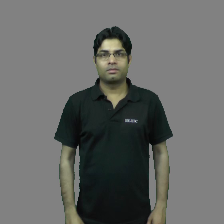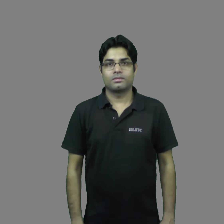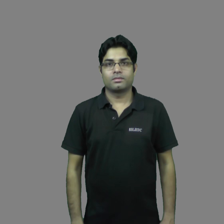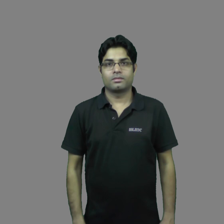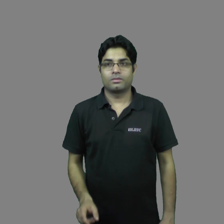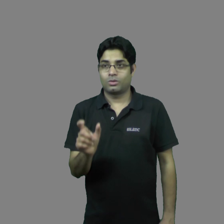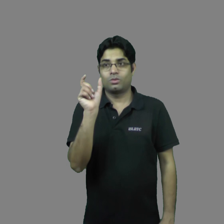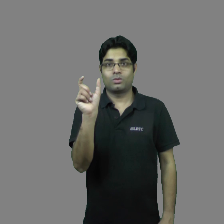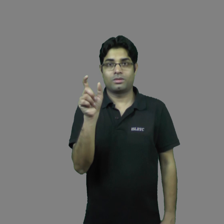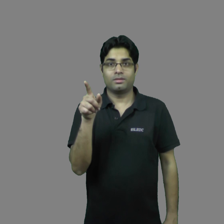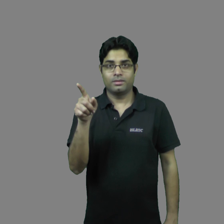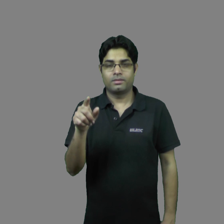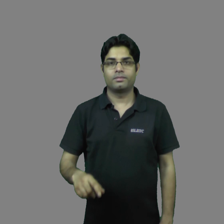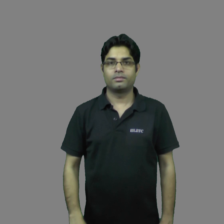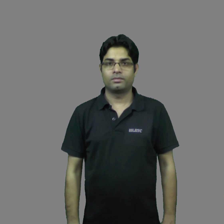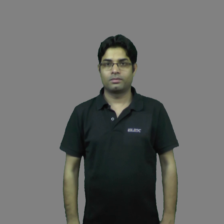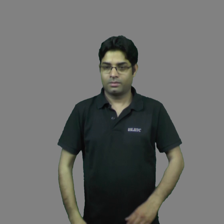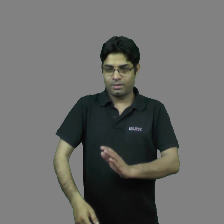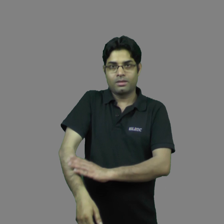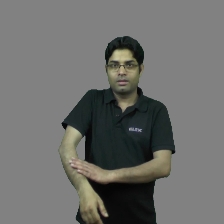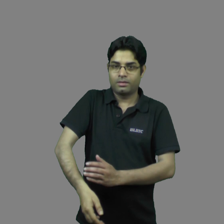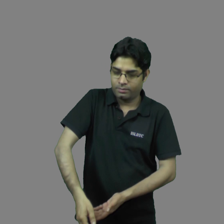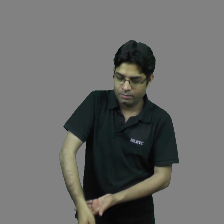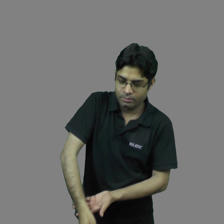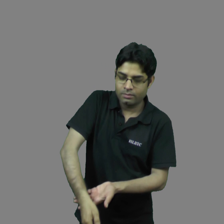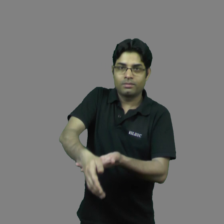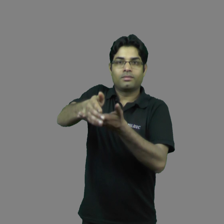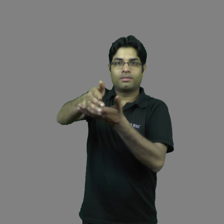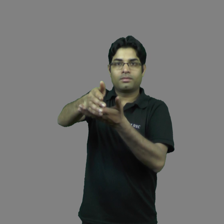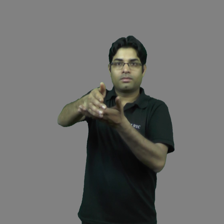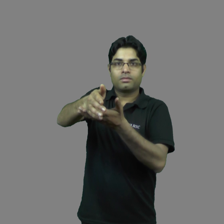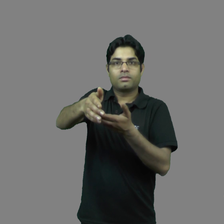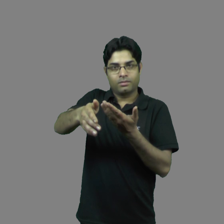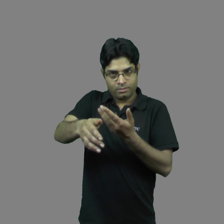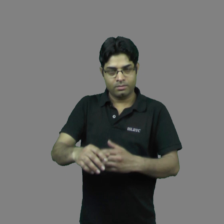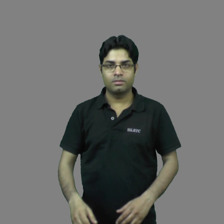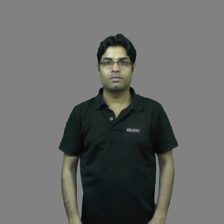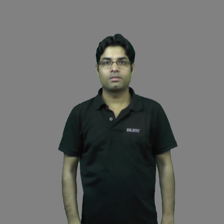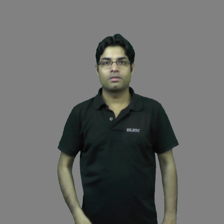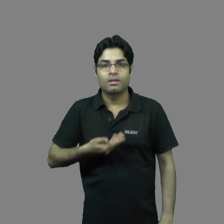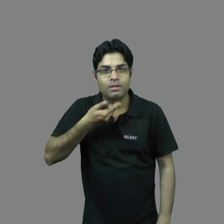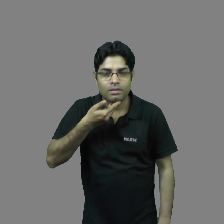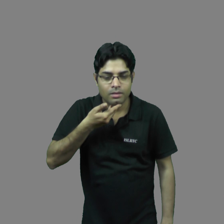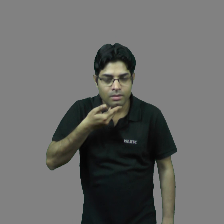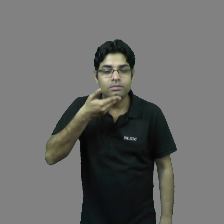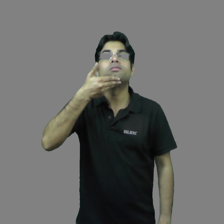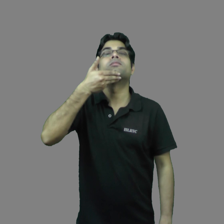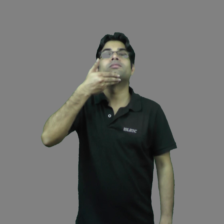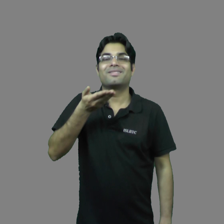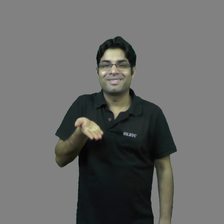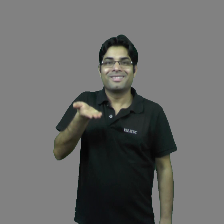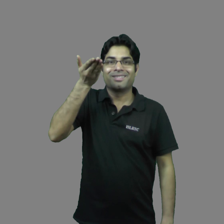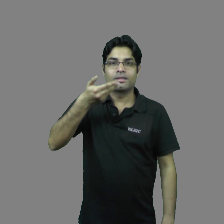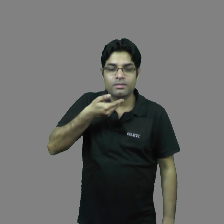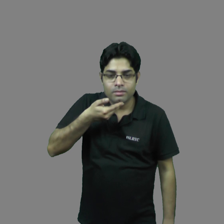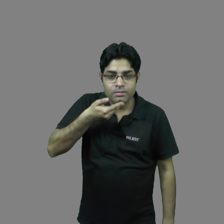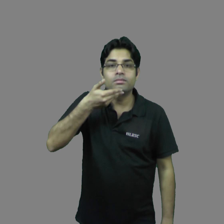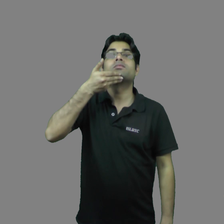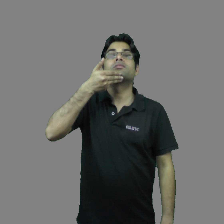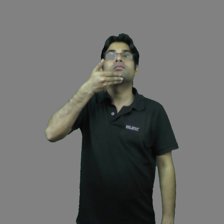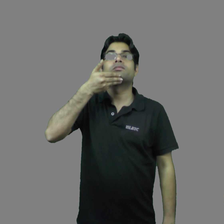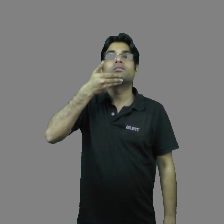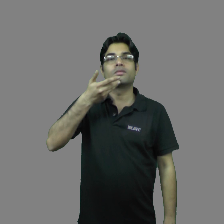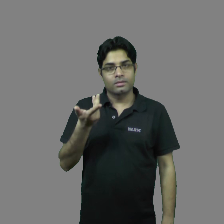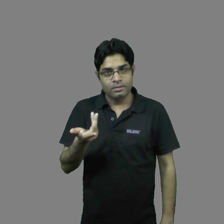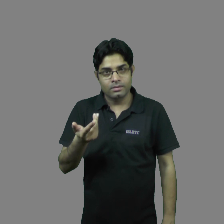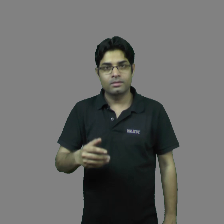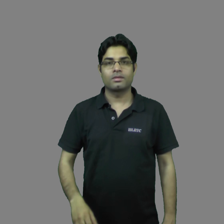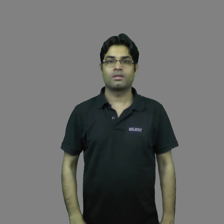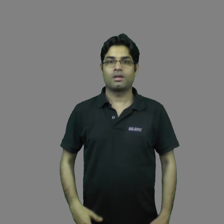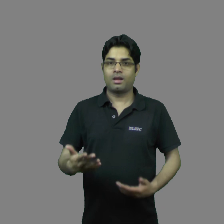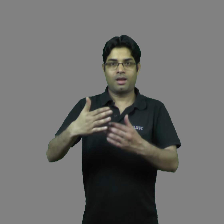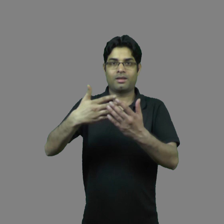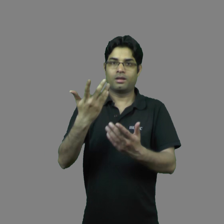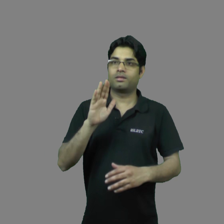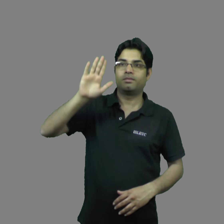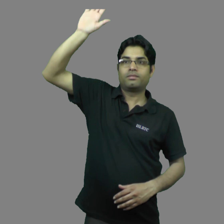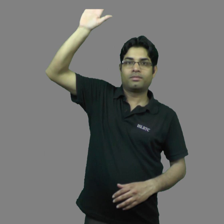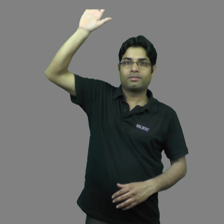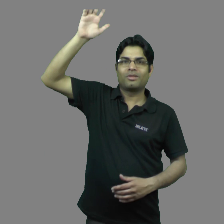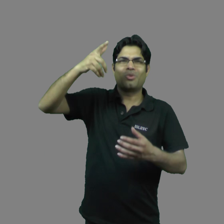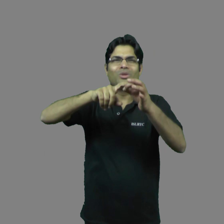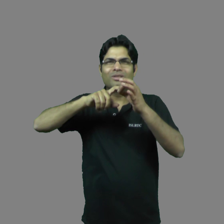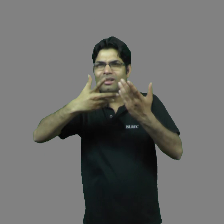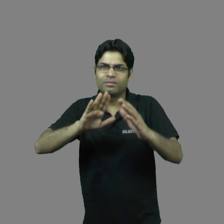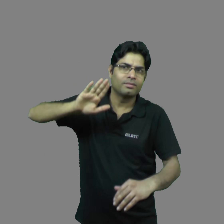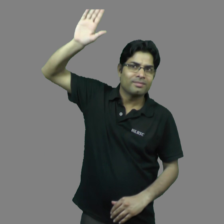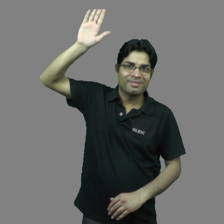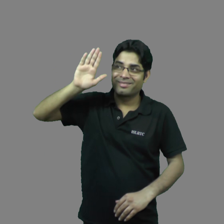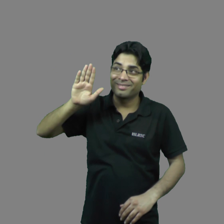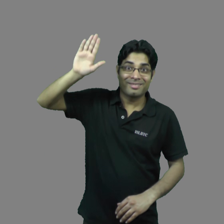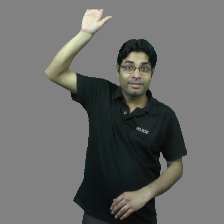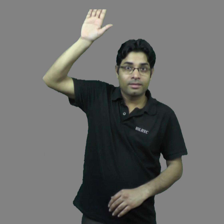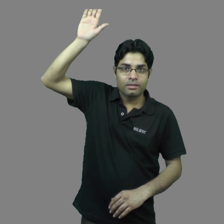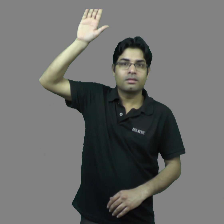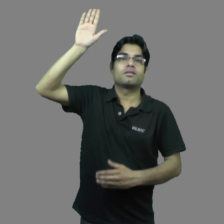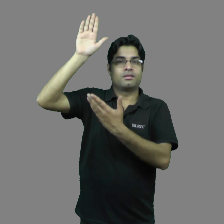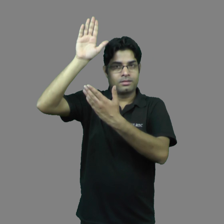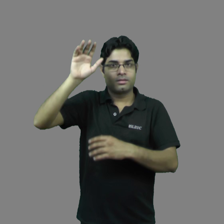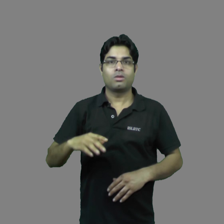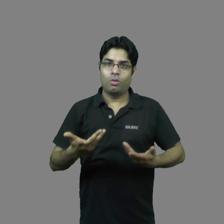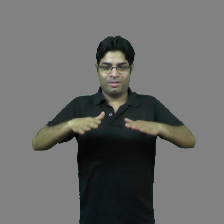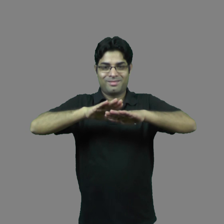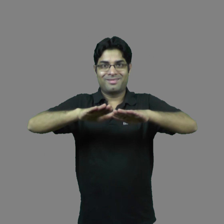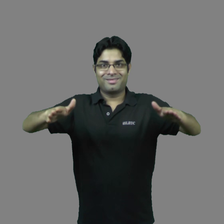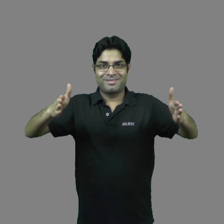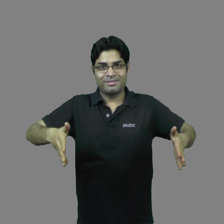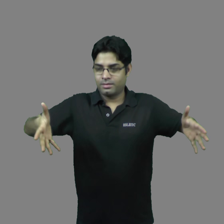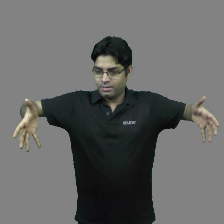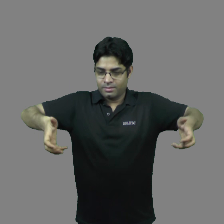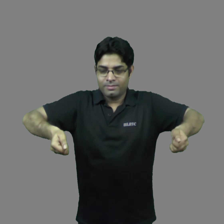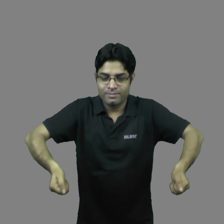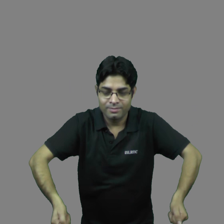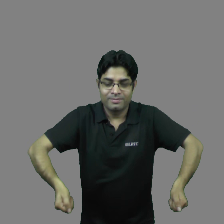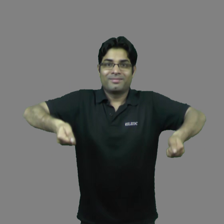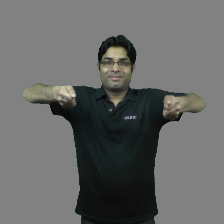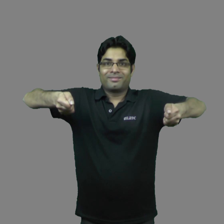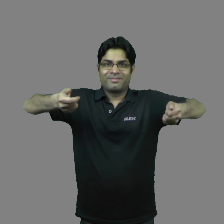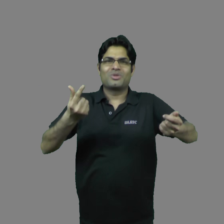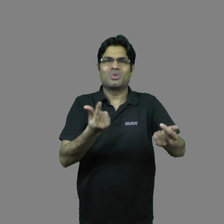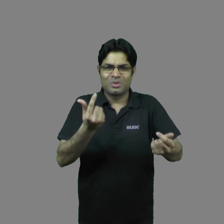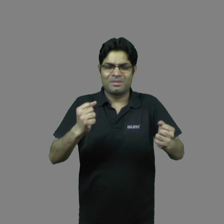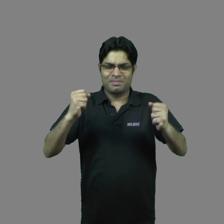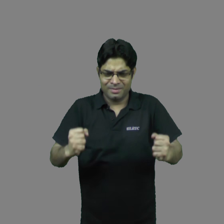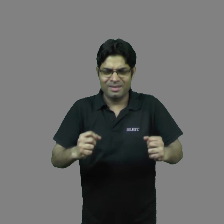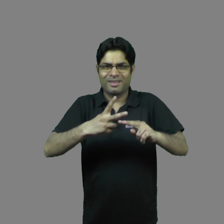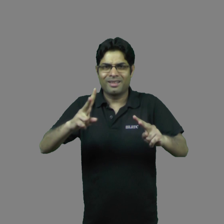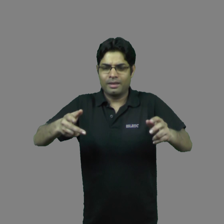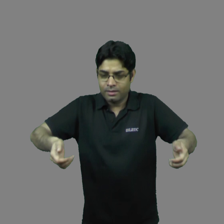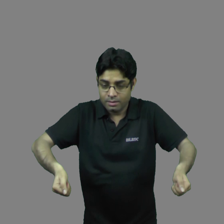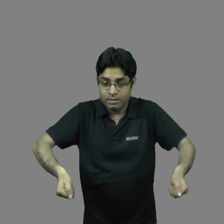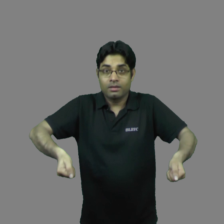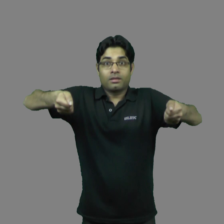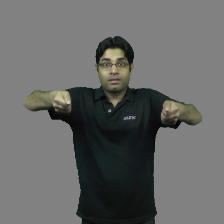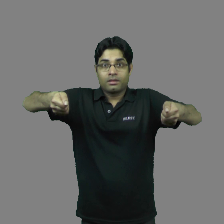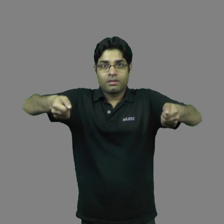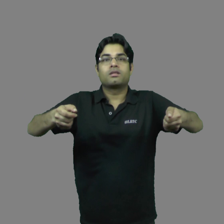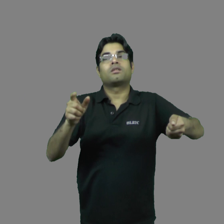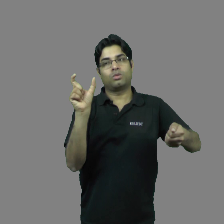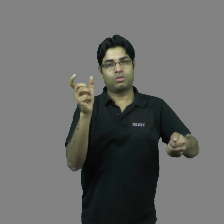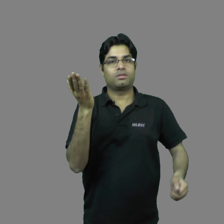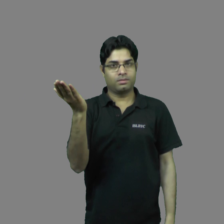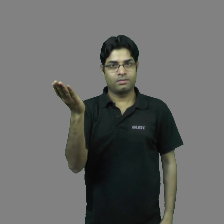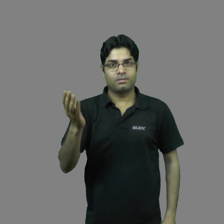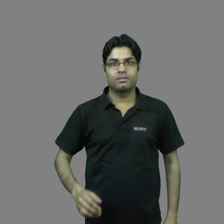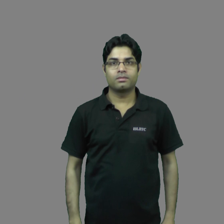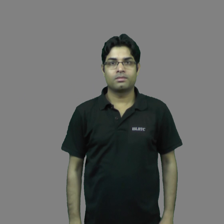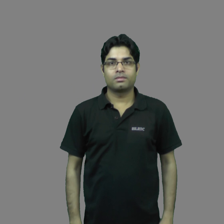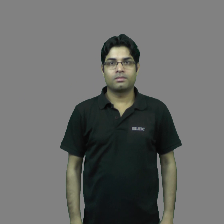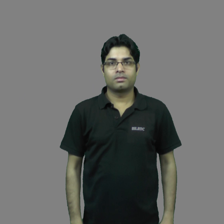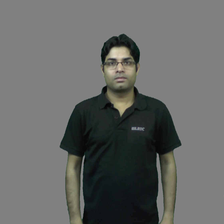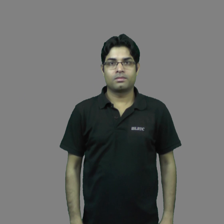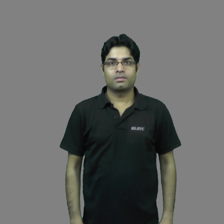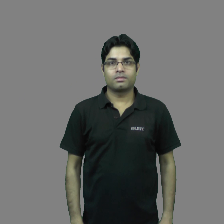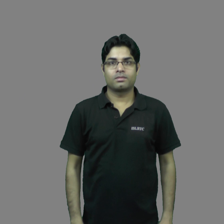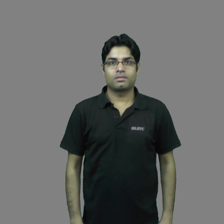Raise Lift (Remove Words Hand Head Table Etc)